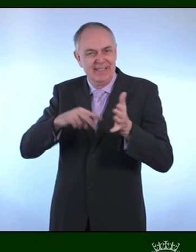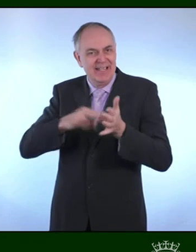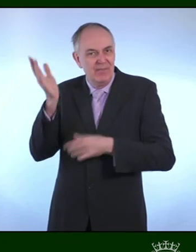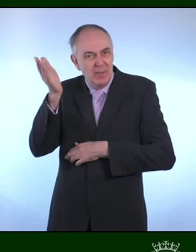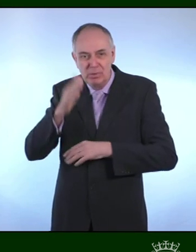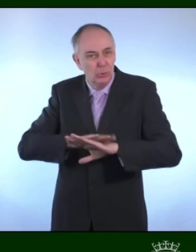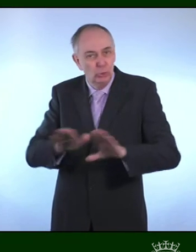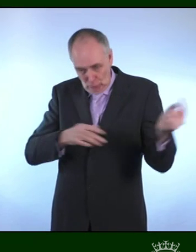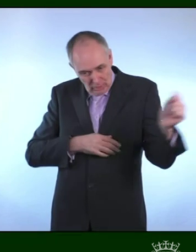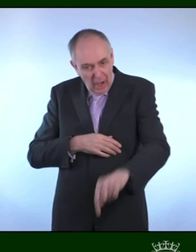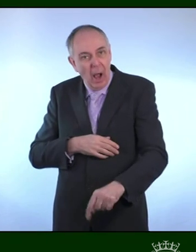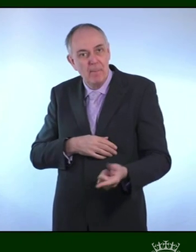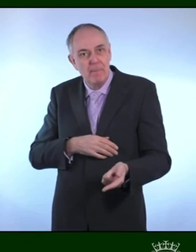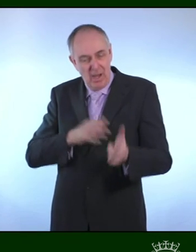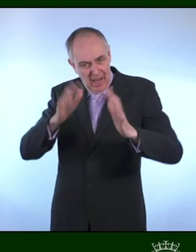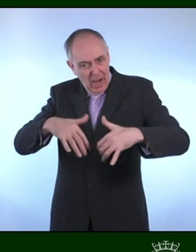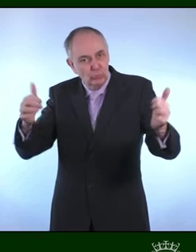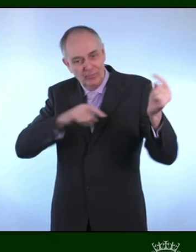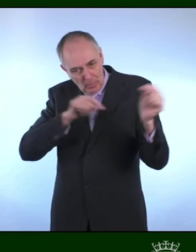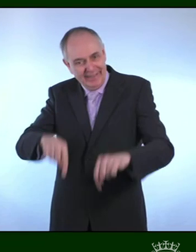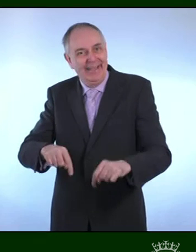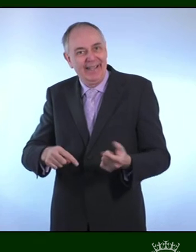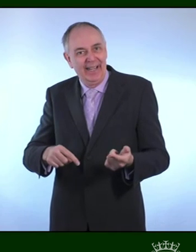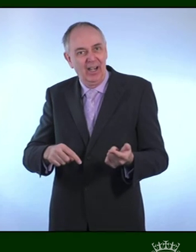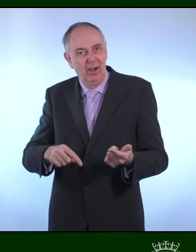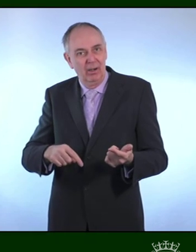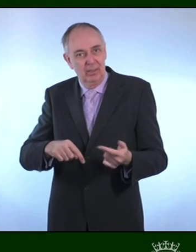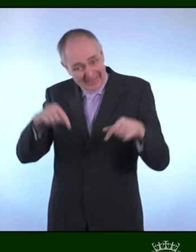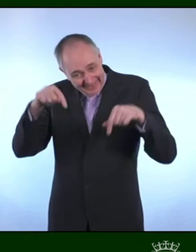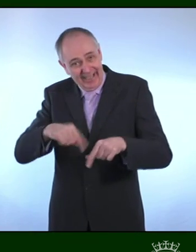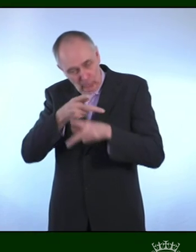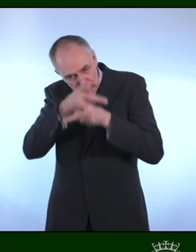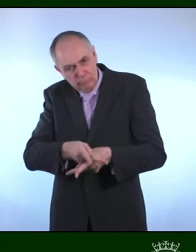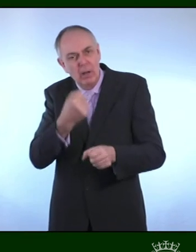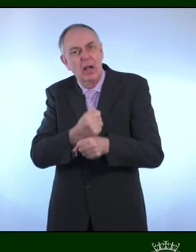This House is the place where the Government should be held to account.